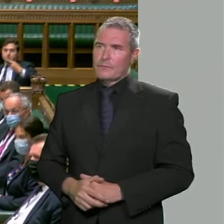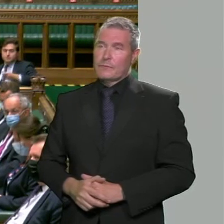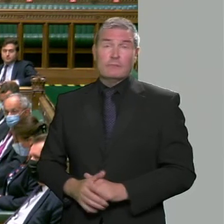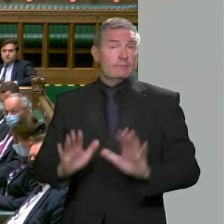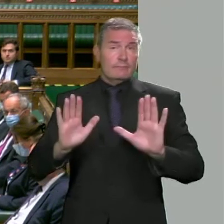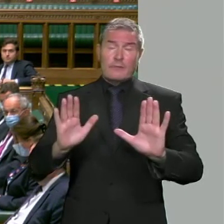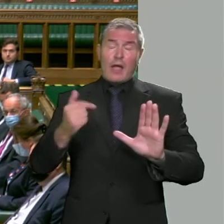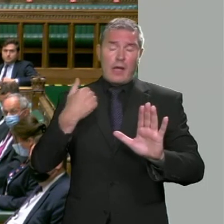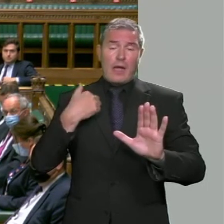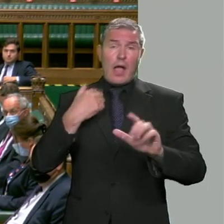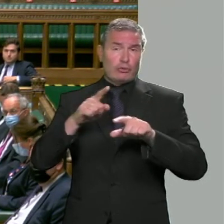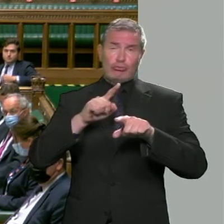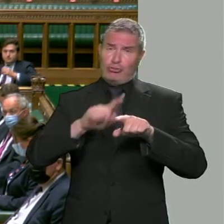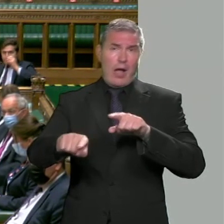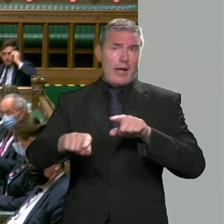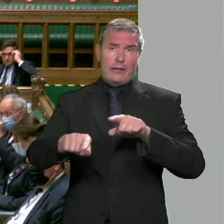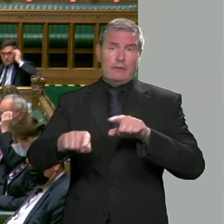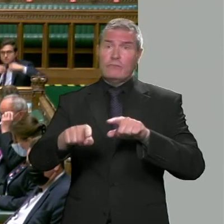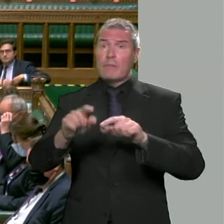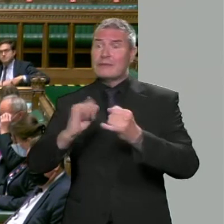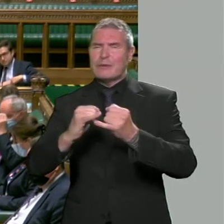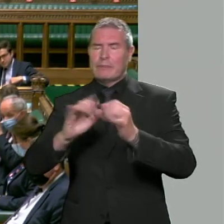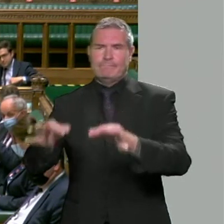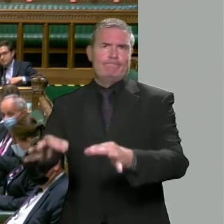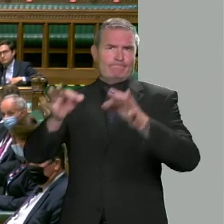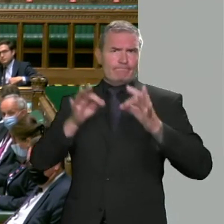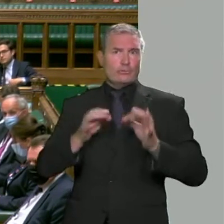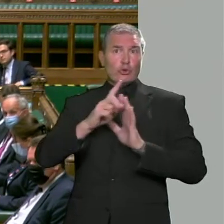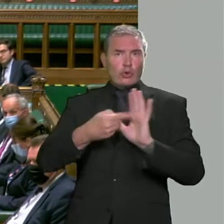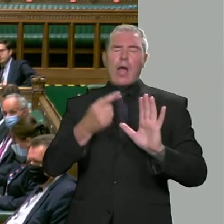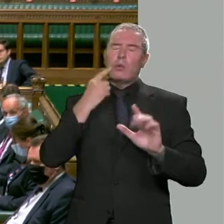I will do everything I can to ensure that we accelerate that process.